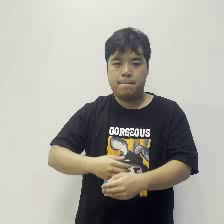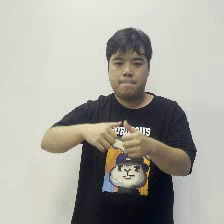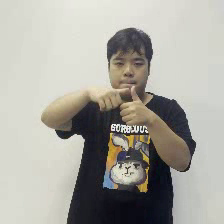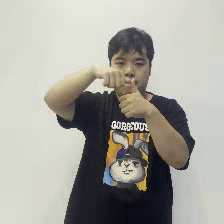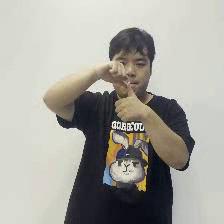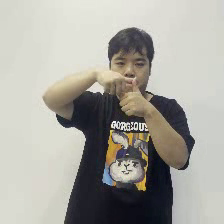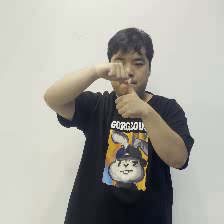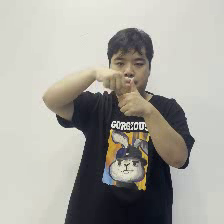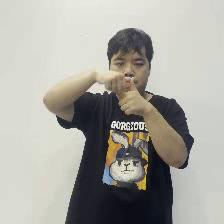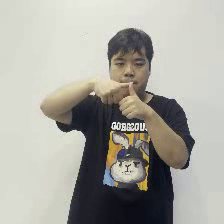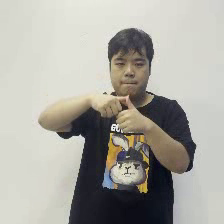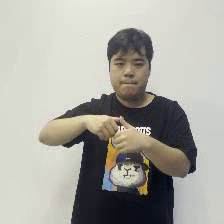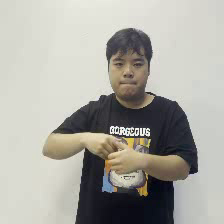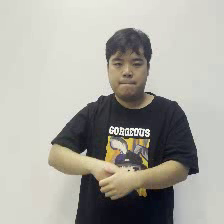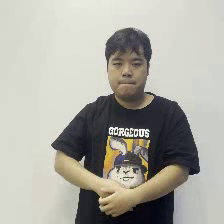Bạn thân